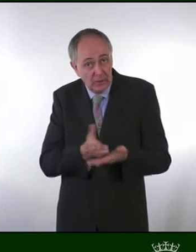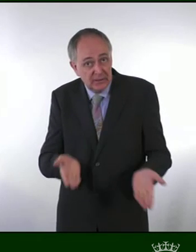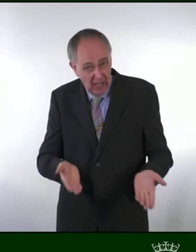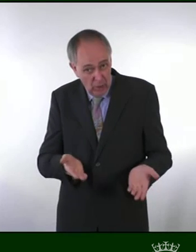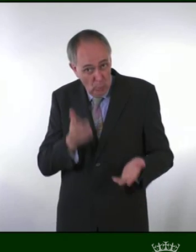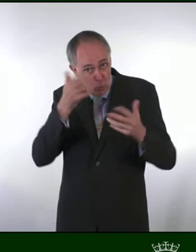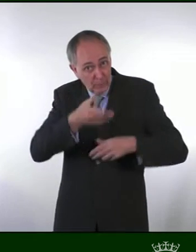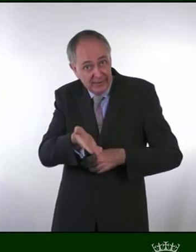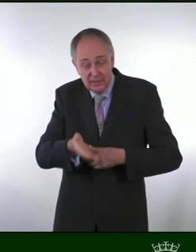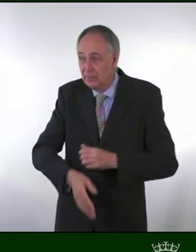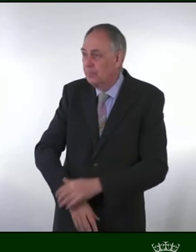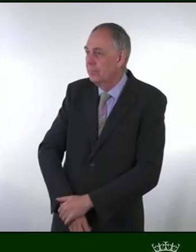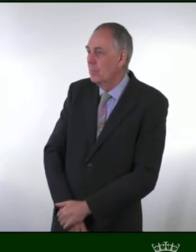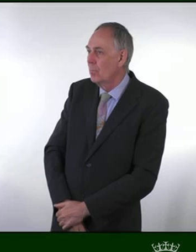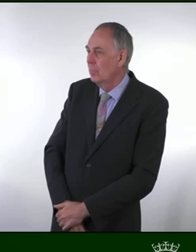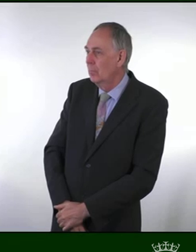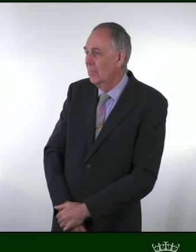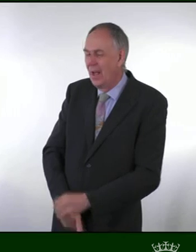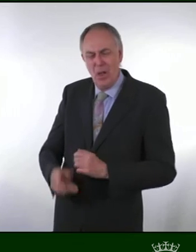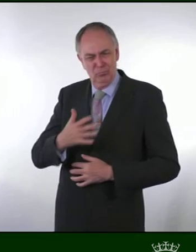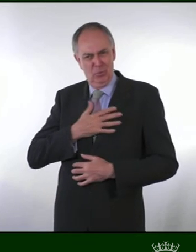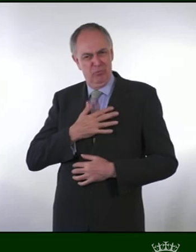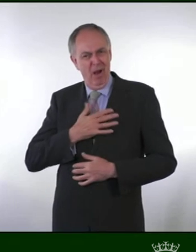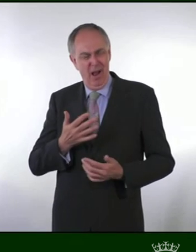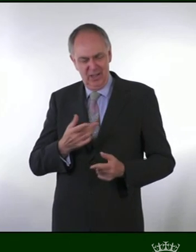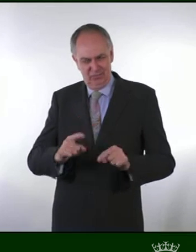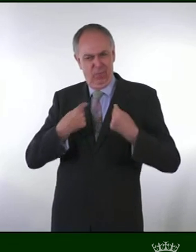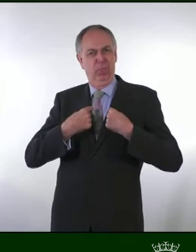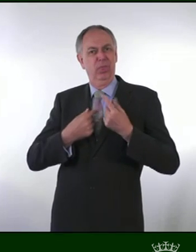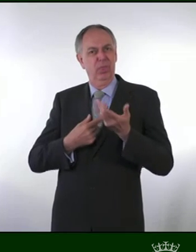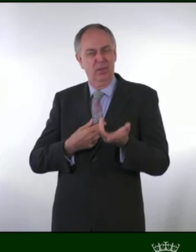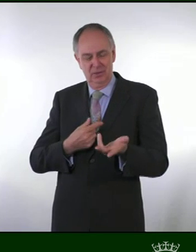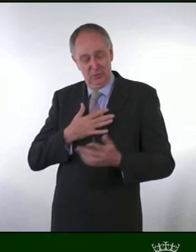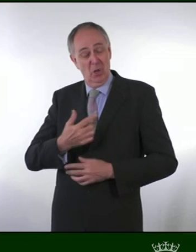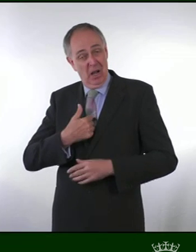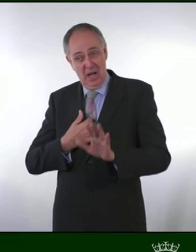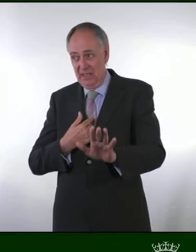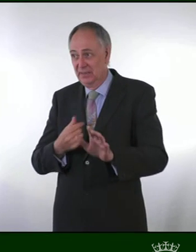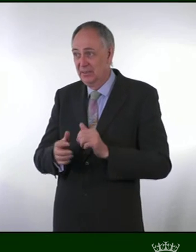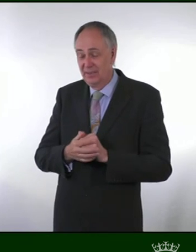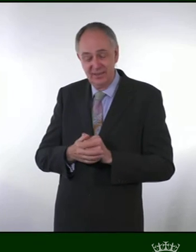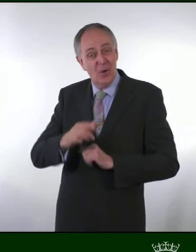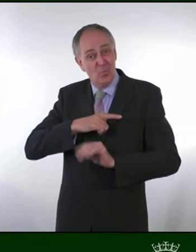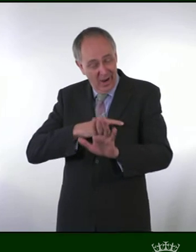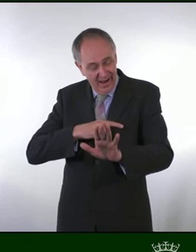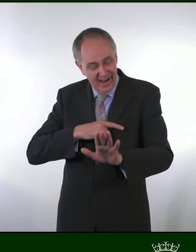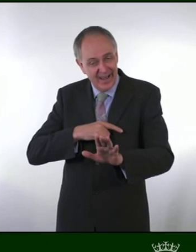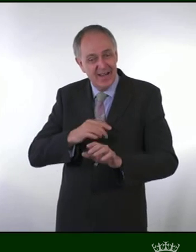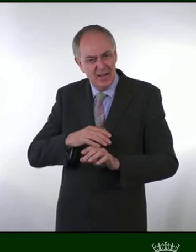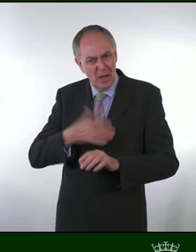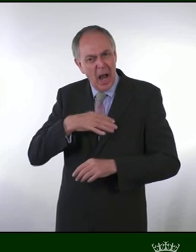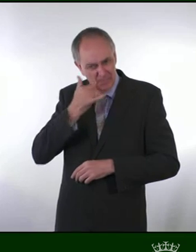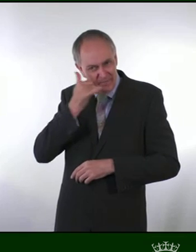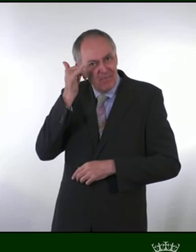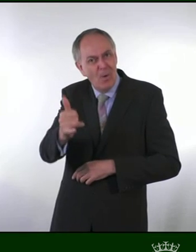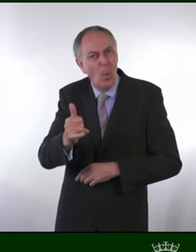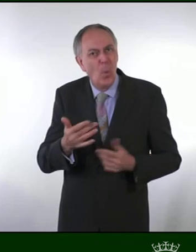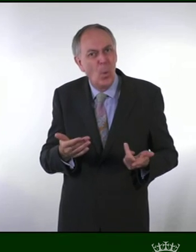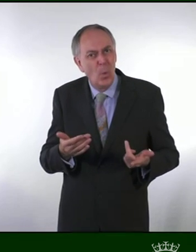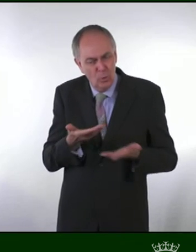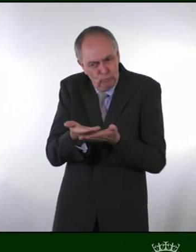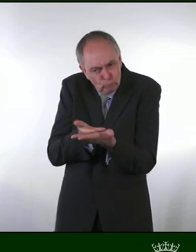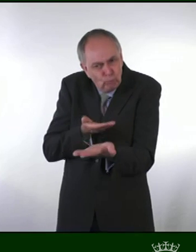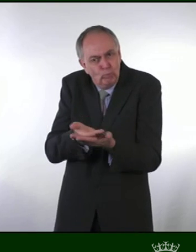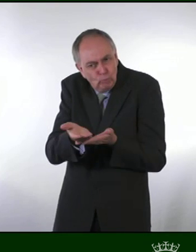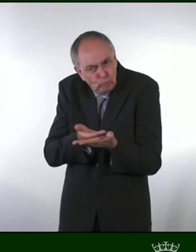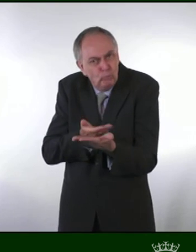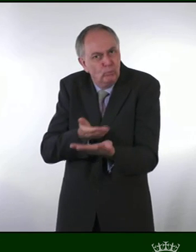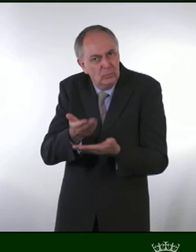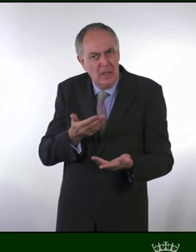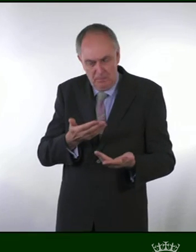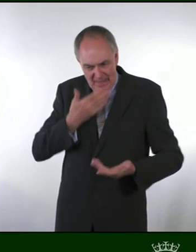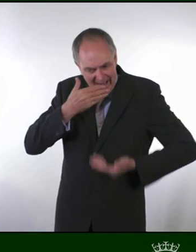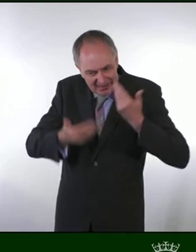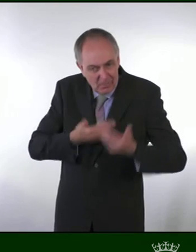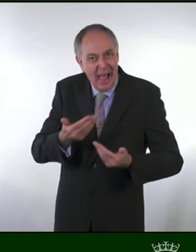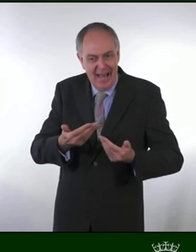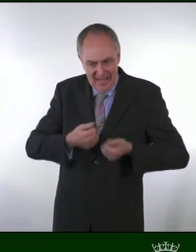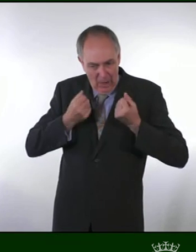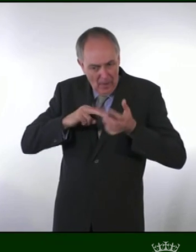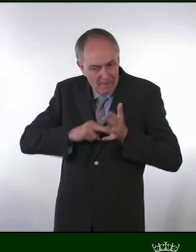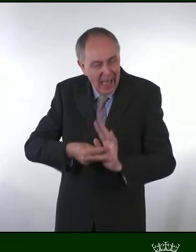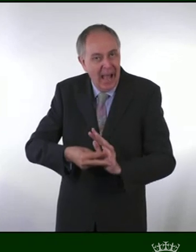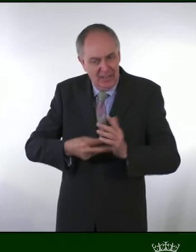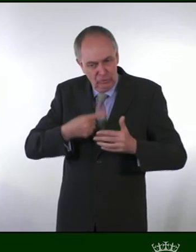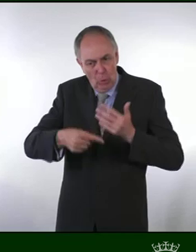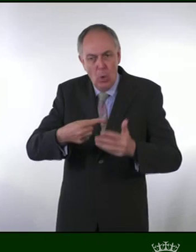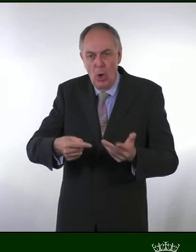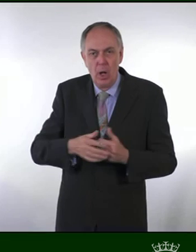I am surprised that the right honourable and learned Gentleman should take that tone, since I took the trouble to ring him up, and we had a long conversation in which I briefed him about all the steps that we were taking.